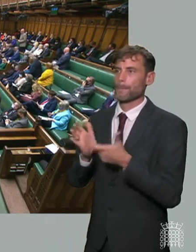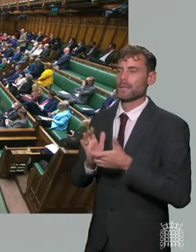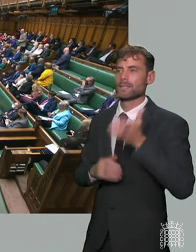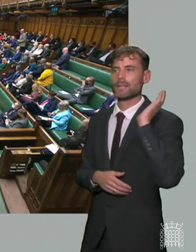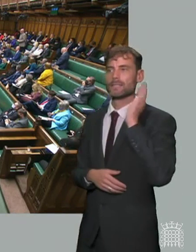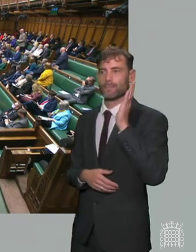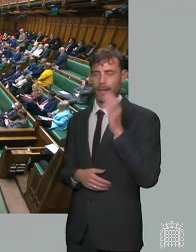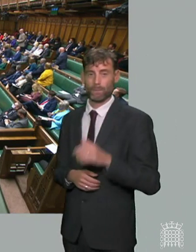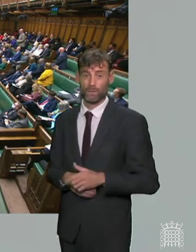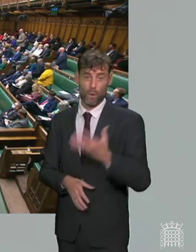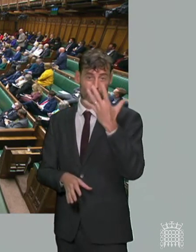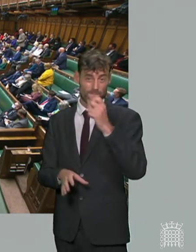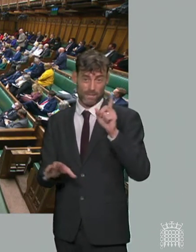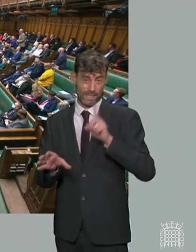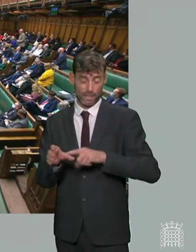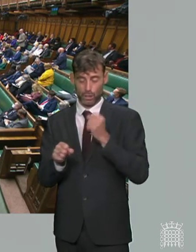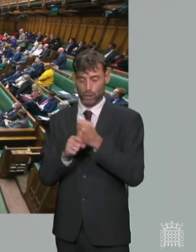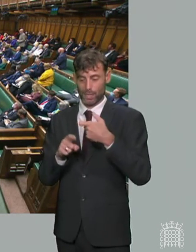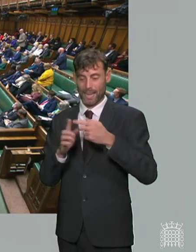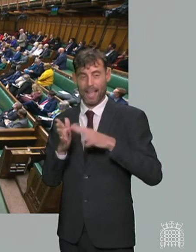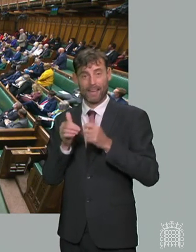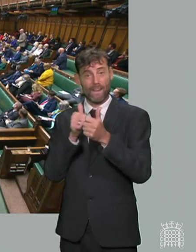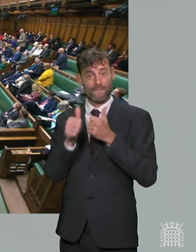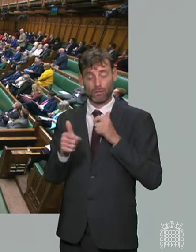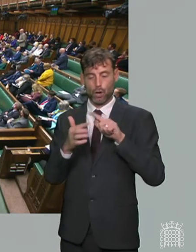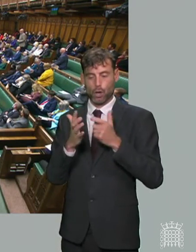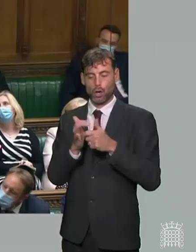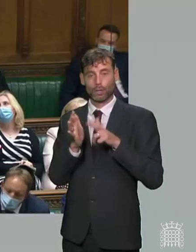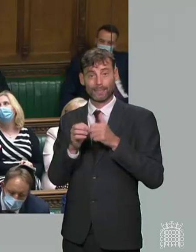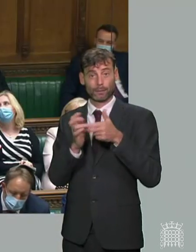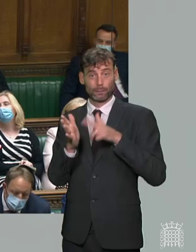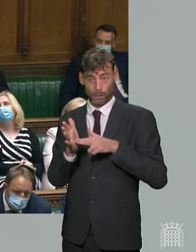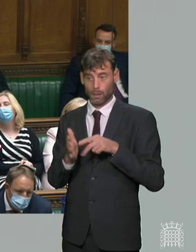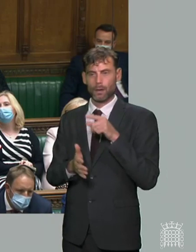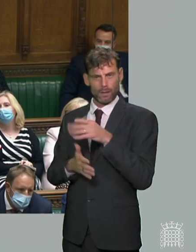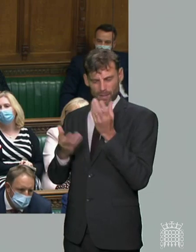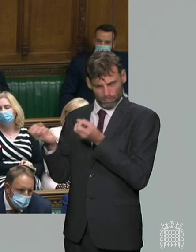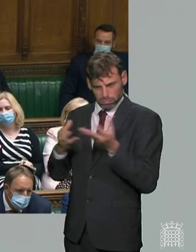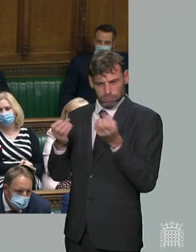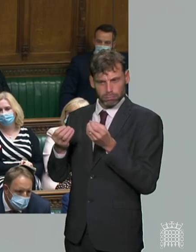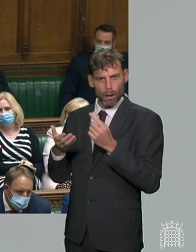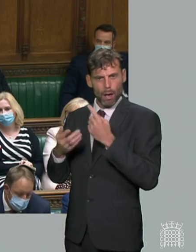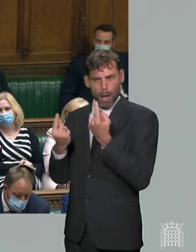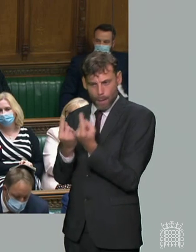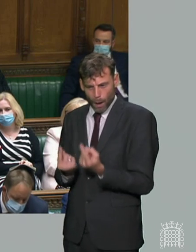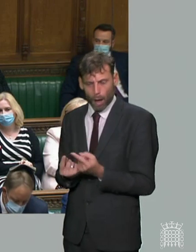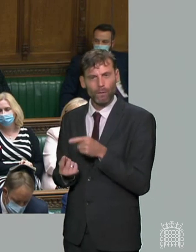For more than half a century, the GKN factory in Erdington has produced high-quality parts for the automotive industry.